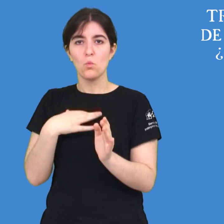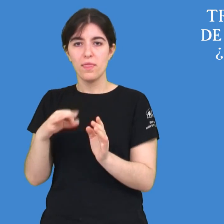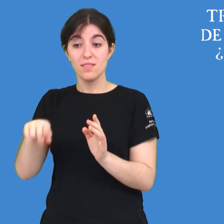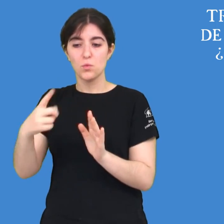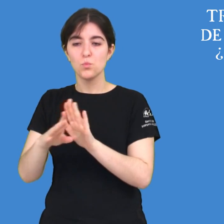despues